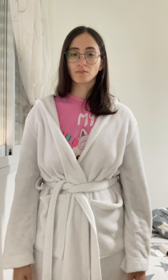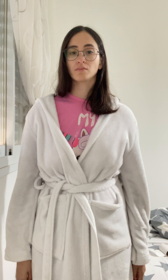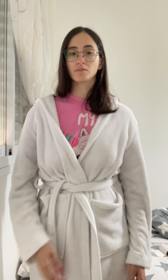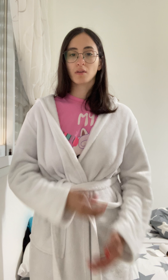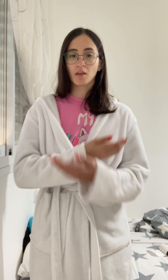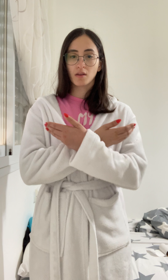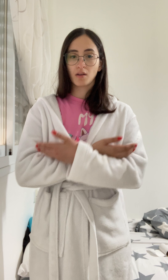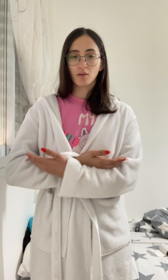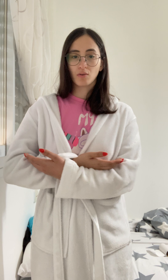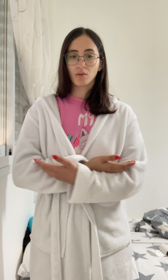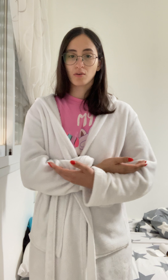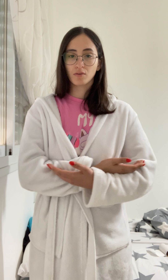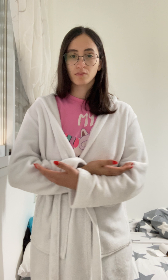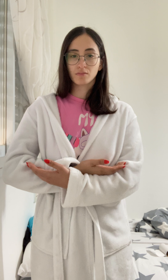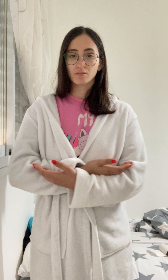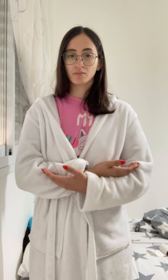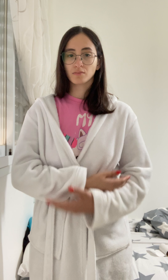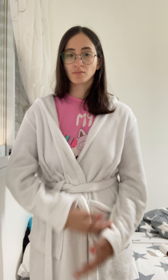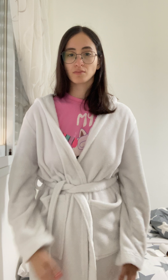תינוק